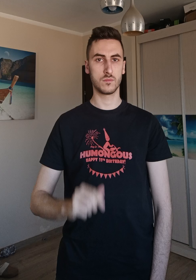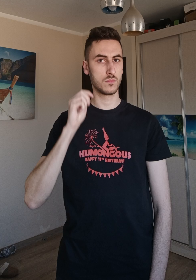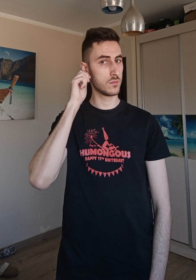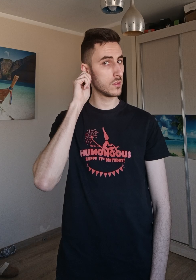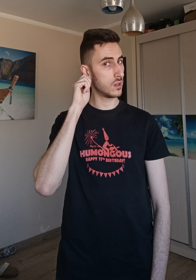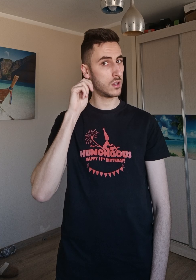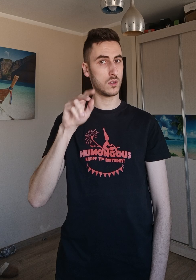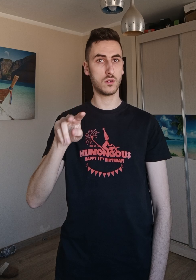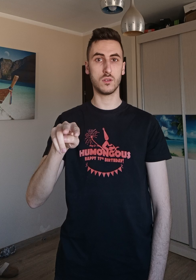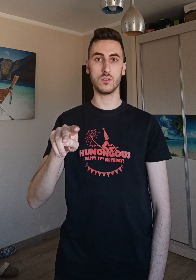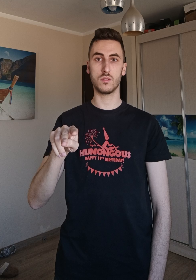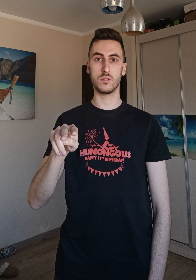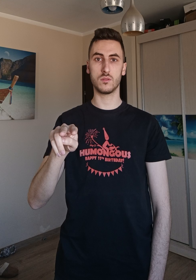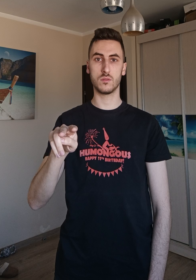אחות